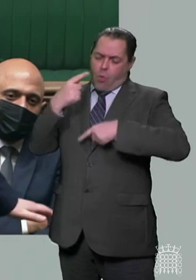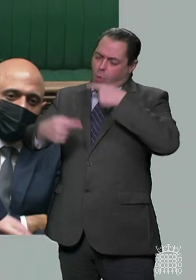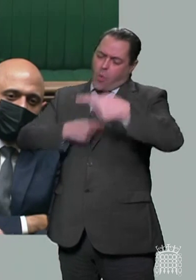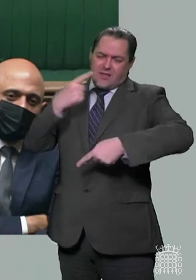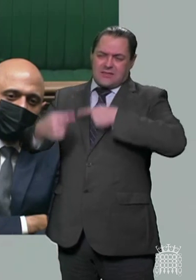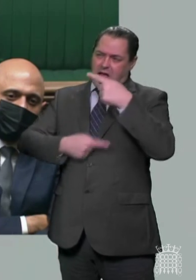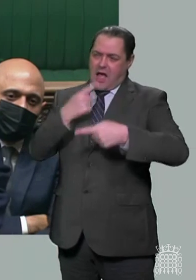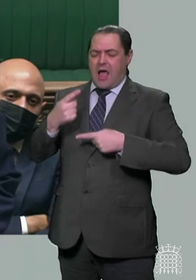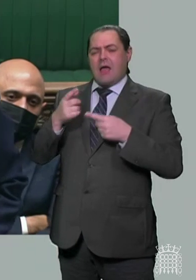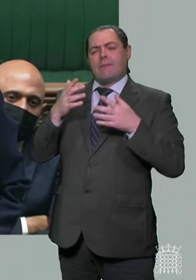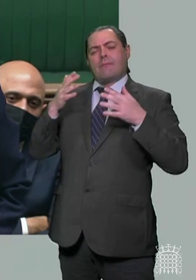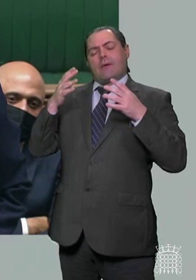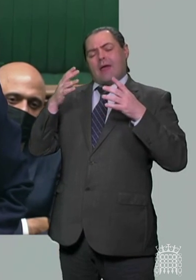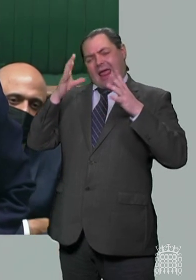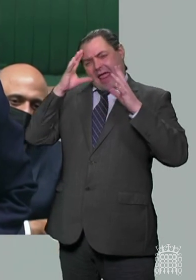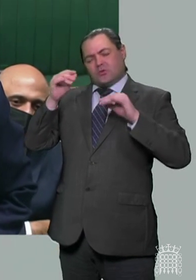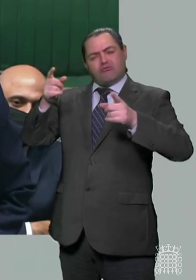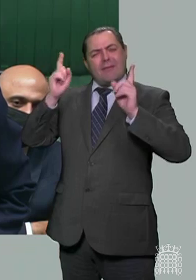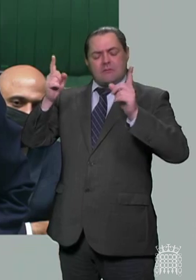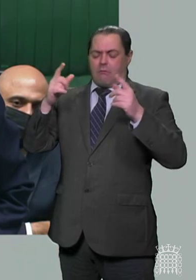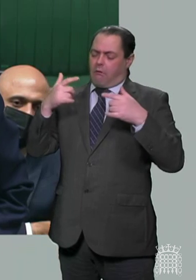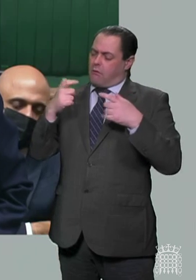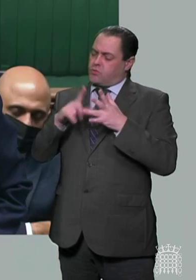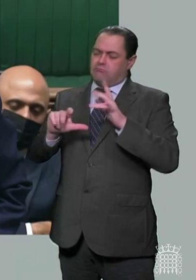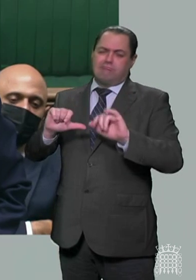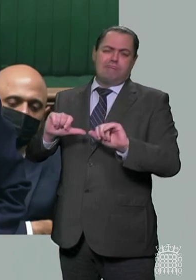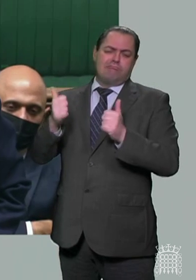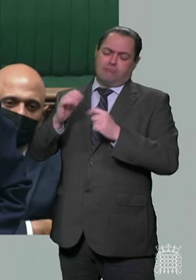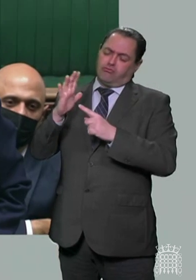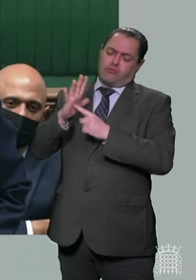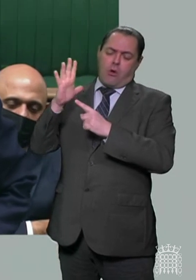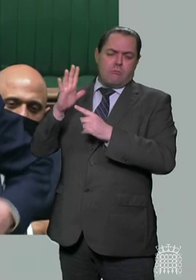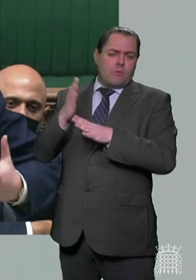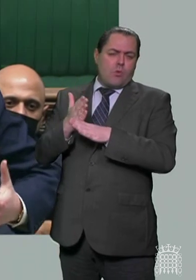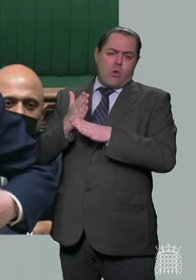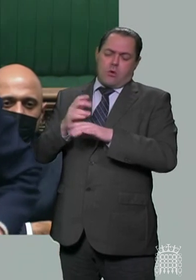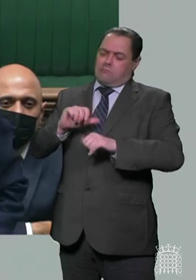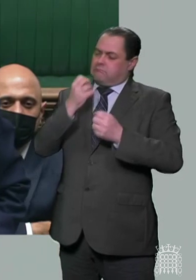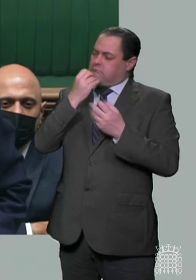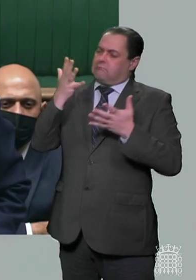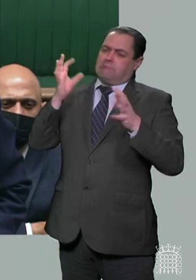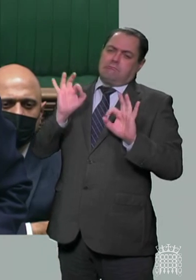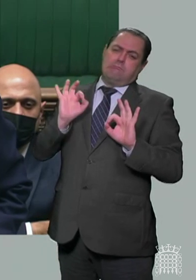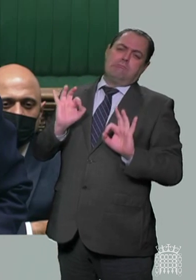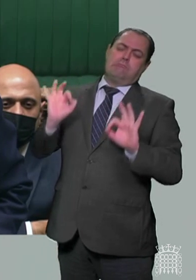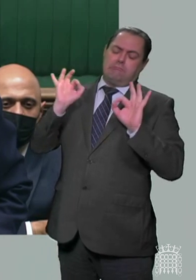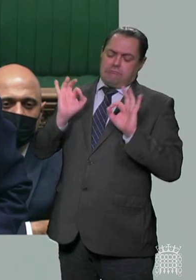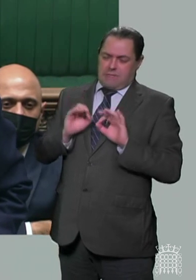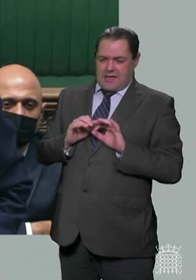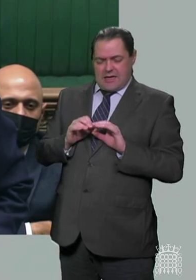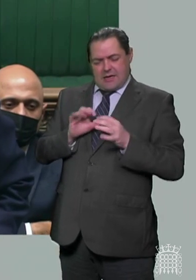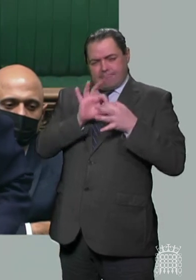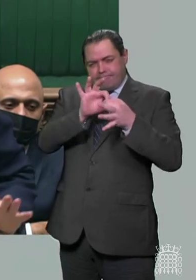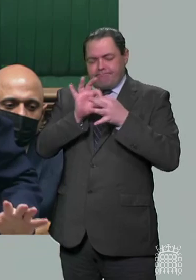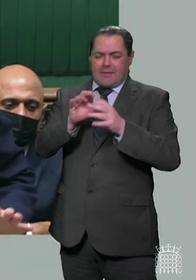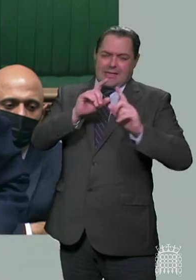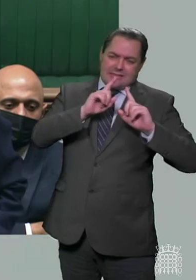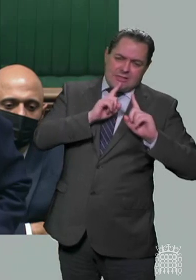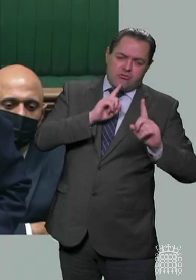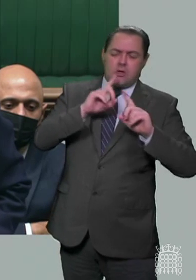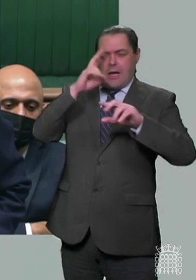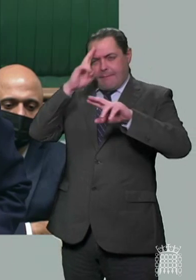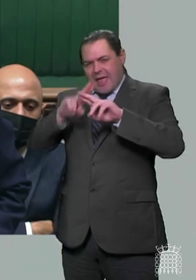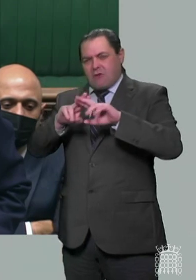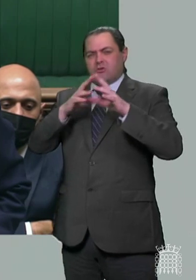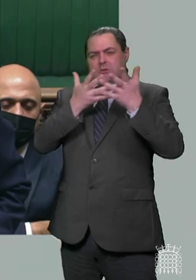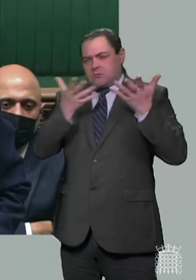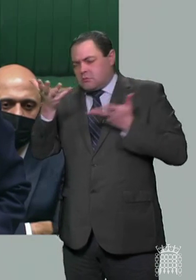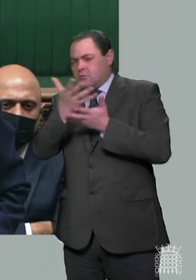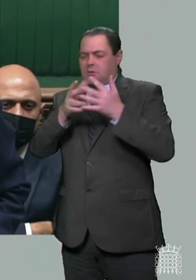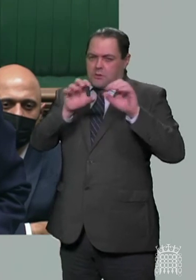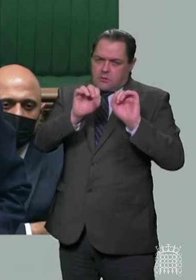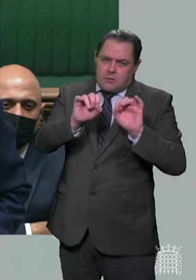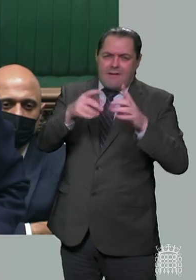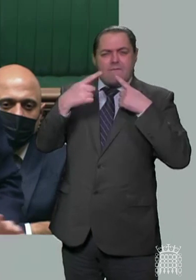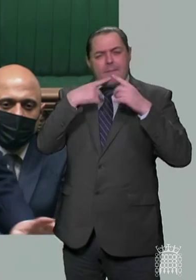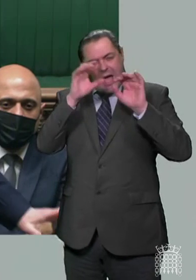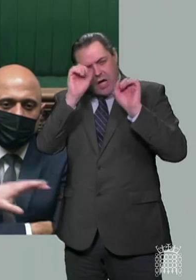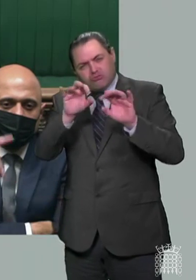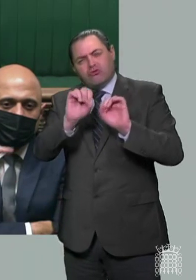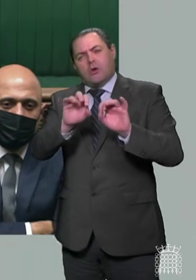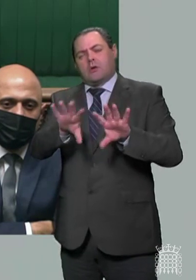My right honourable Friend the Secretary of State for Education has done a formidable job of interacting with teachers and parents to try and get our messages across.